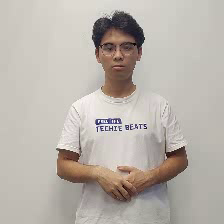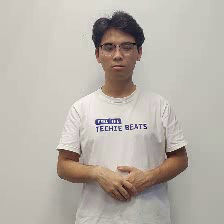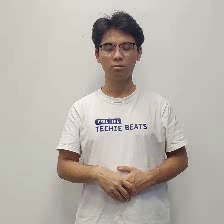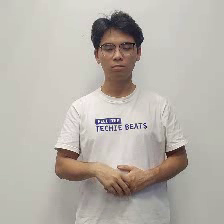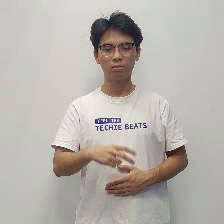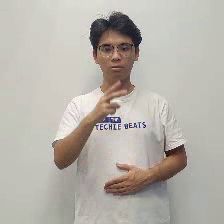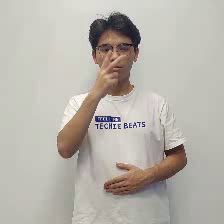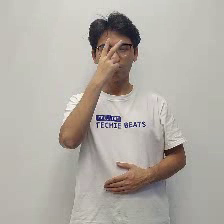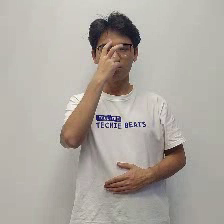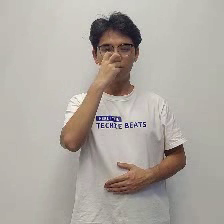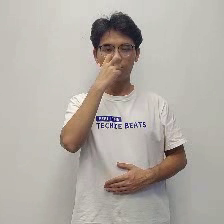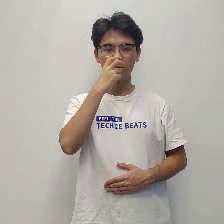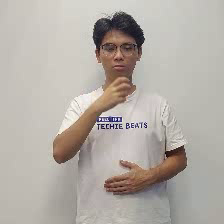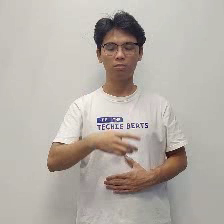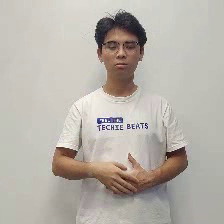Khóc